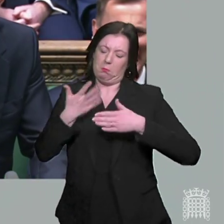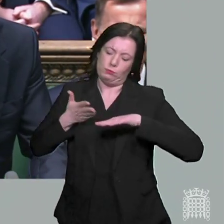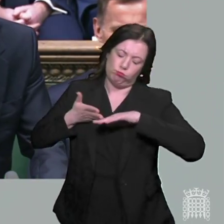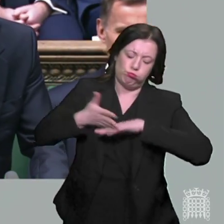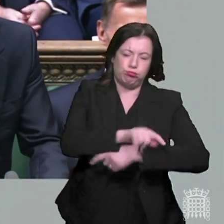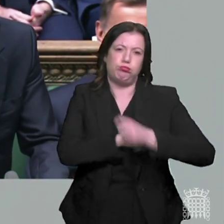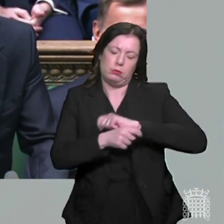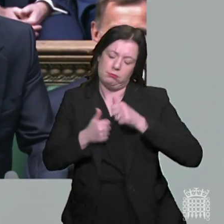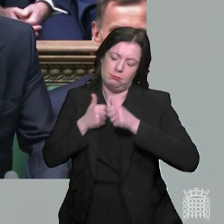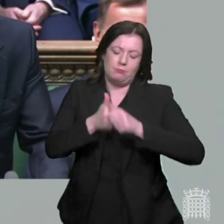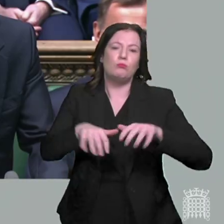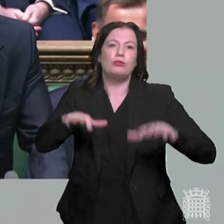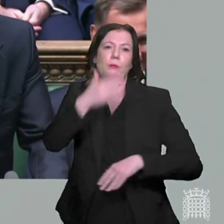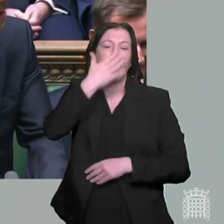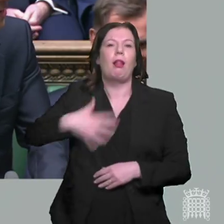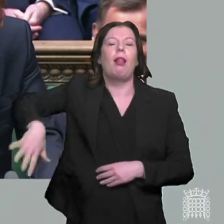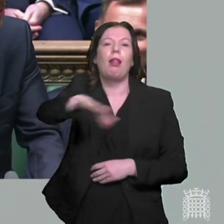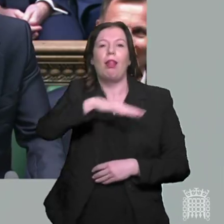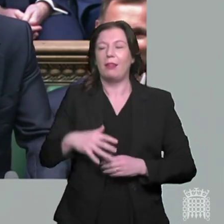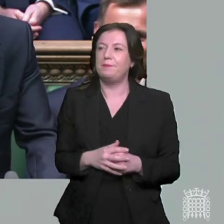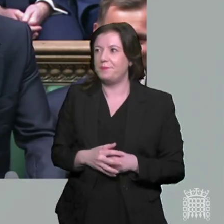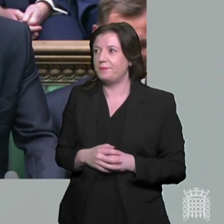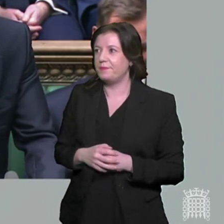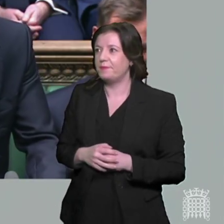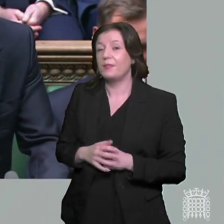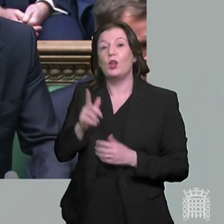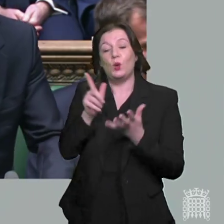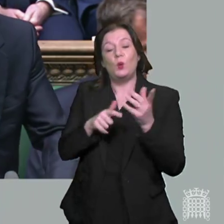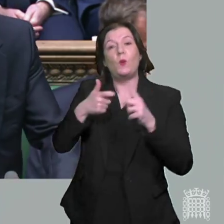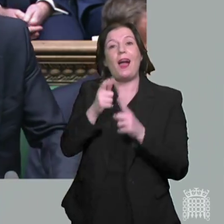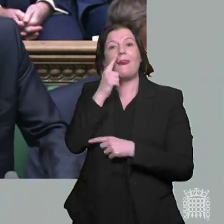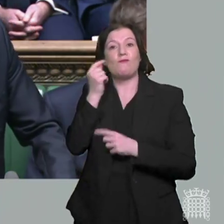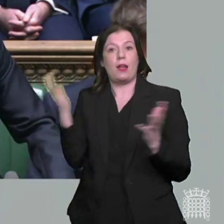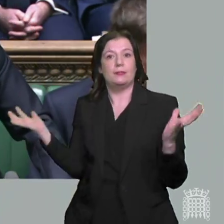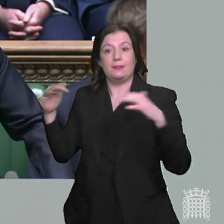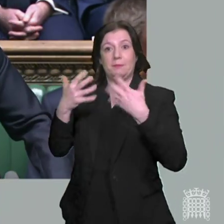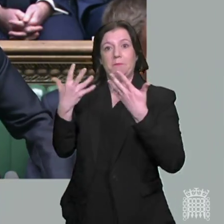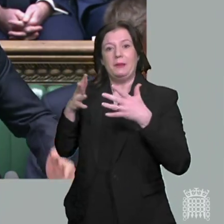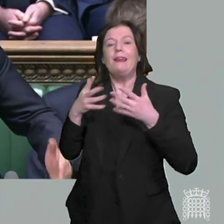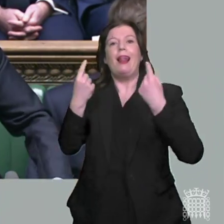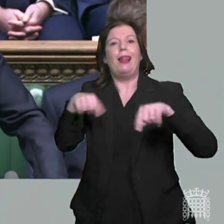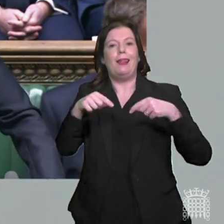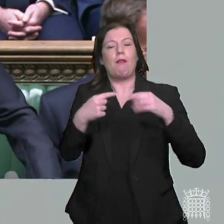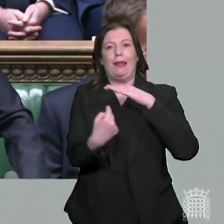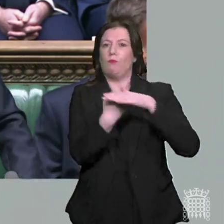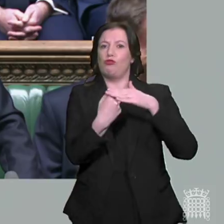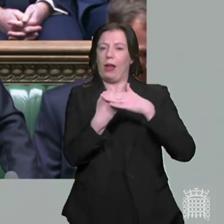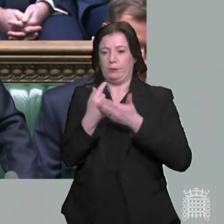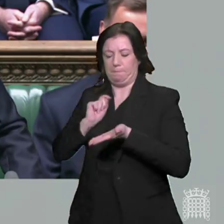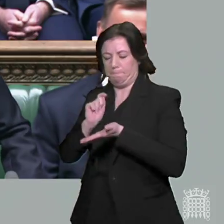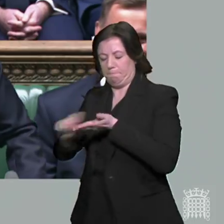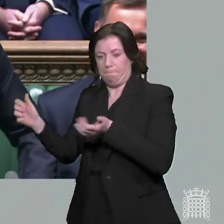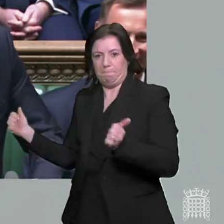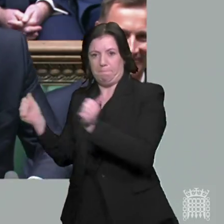At the UK-France summit, we signed a new illegal immigration deal to protect our borders.